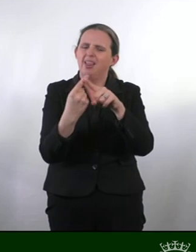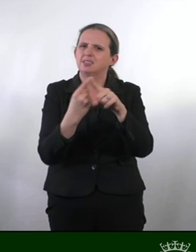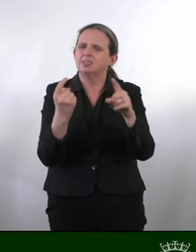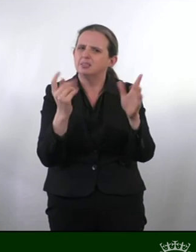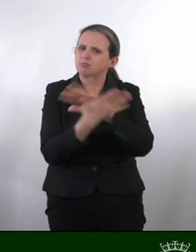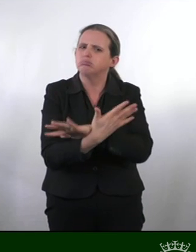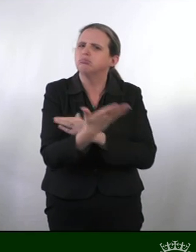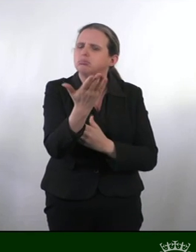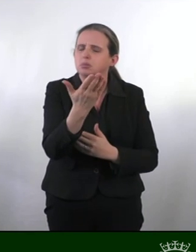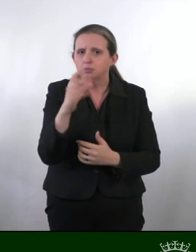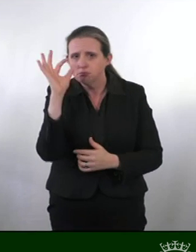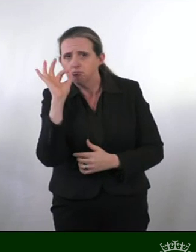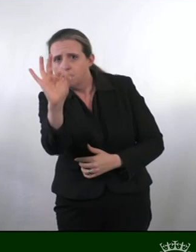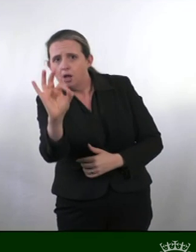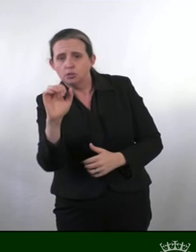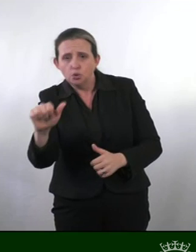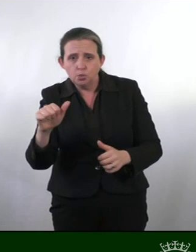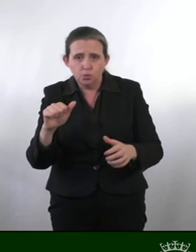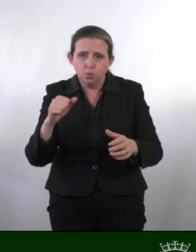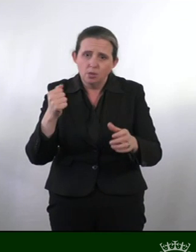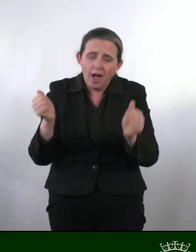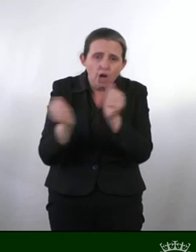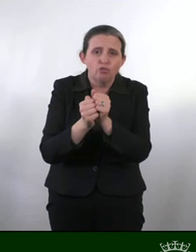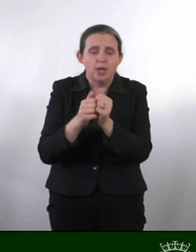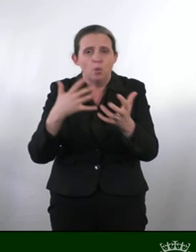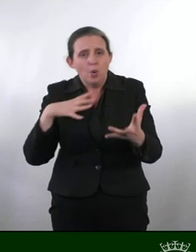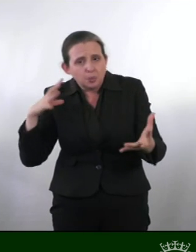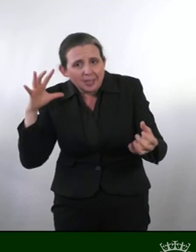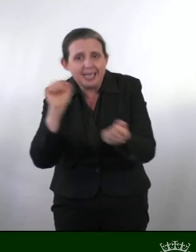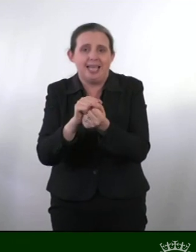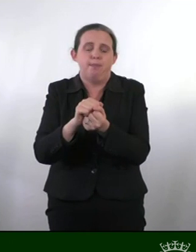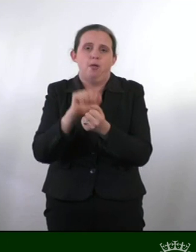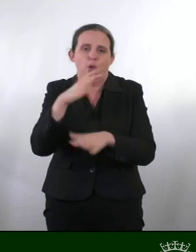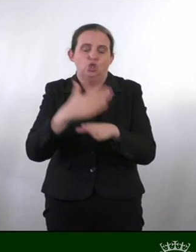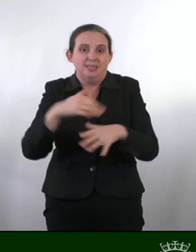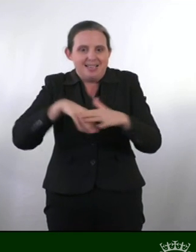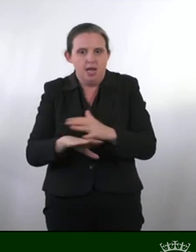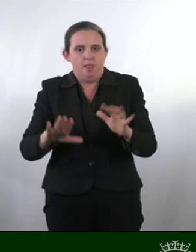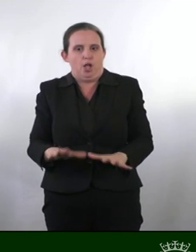Does he agree with the workforce, who are campaigning, that it is in the national interest to retain those jobs in our country?